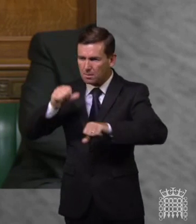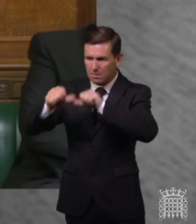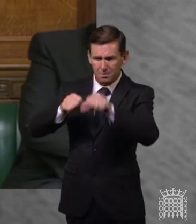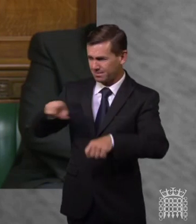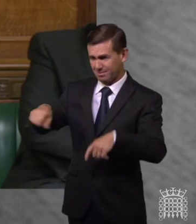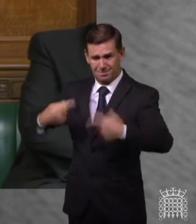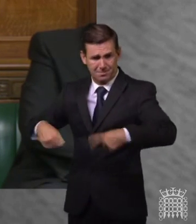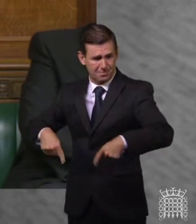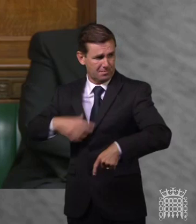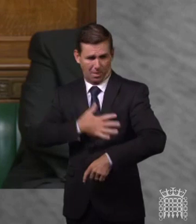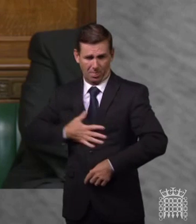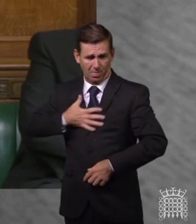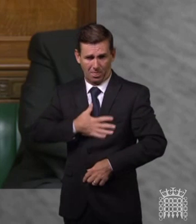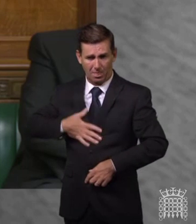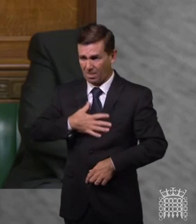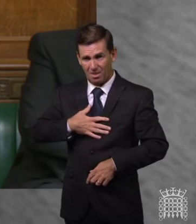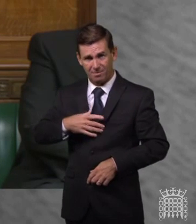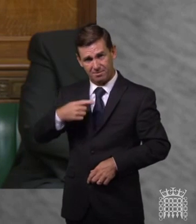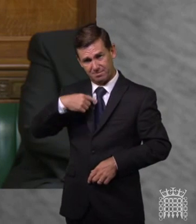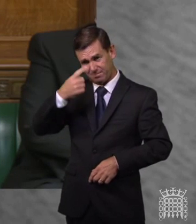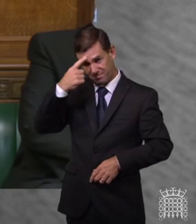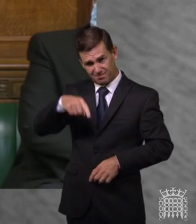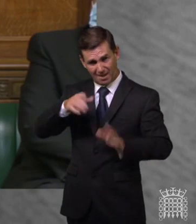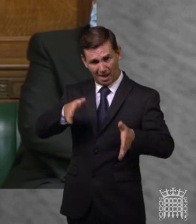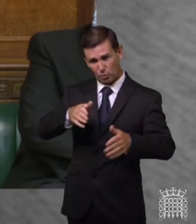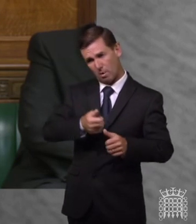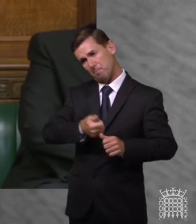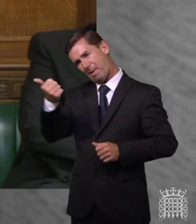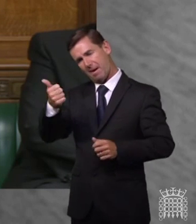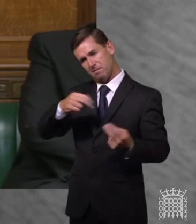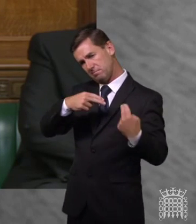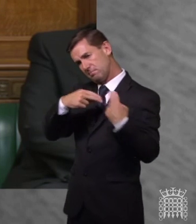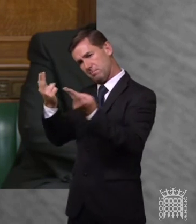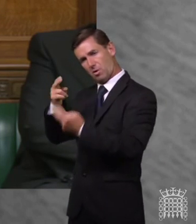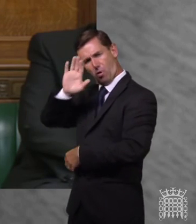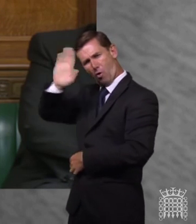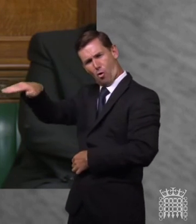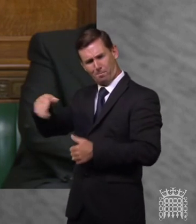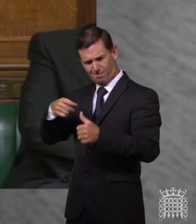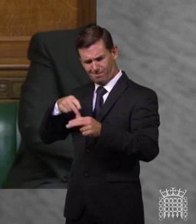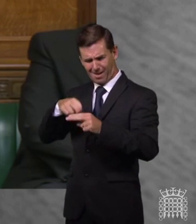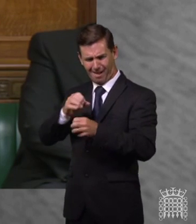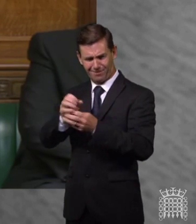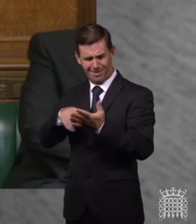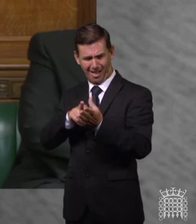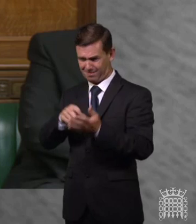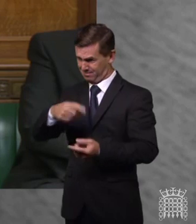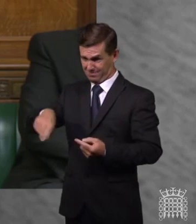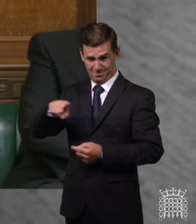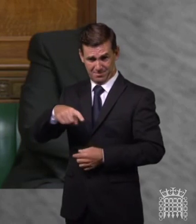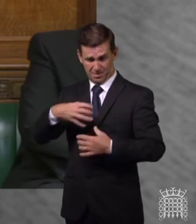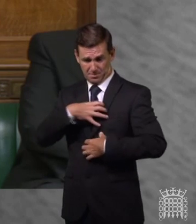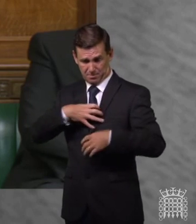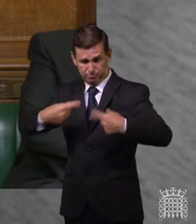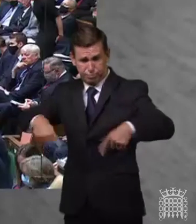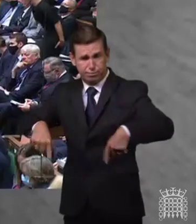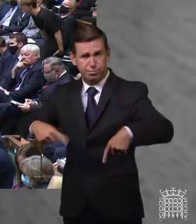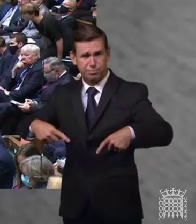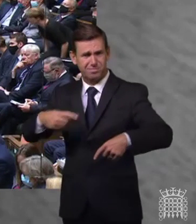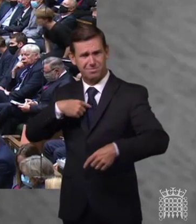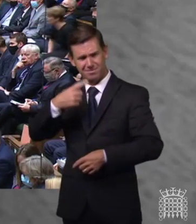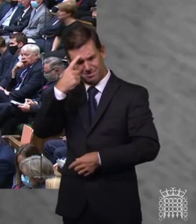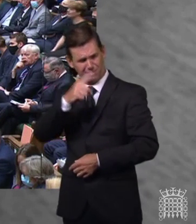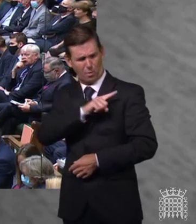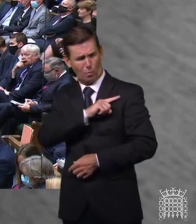They are terrified by the idea of being sent back home, and despite the reassurance given to my honourable Friend the Member for Walthamstow , I do not see any movement from the Home Office to give them the legal status that they need.